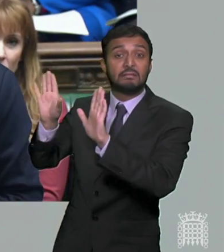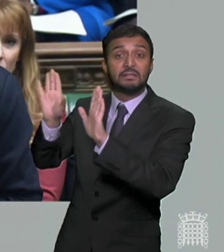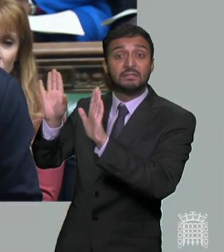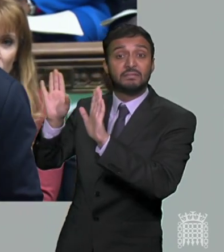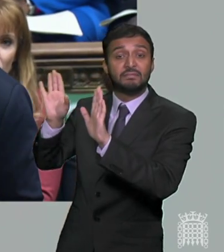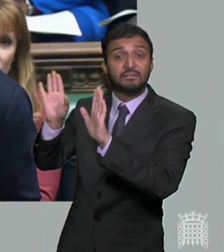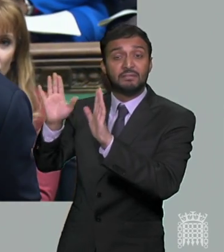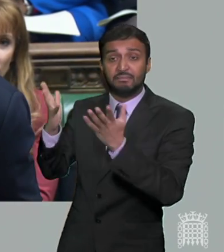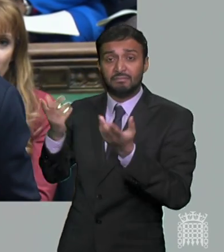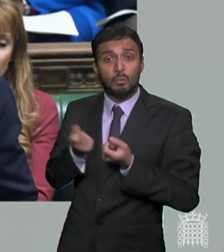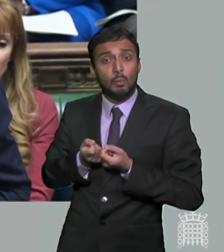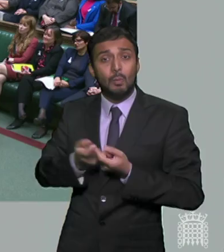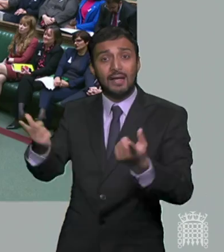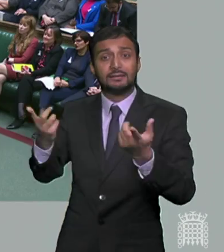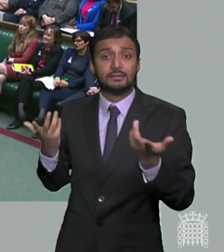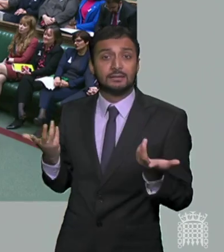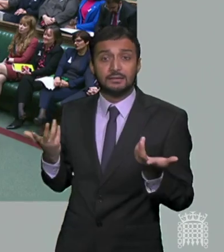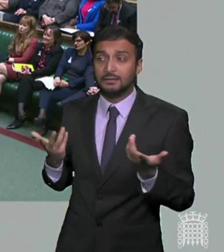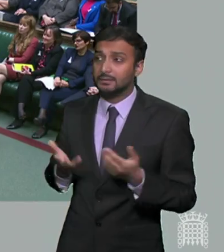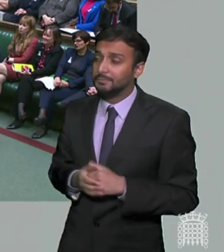Which does he think is the more absurd?